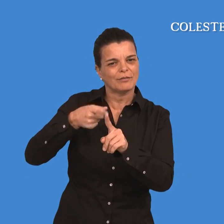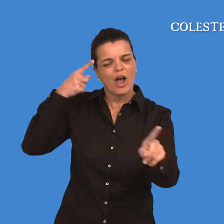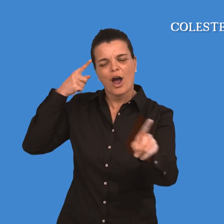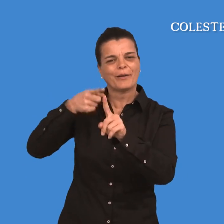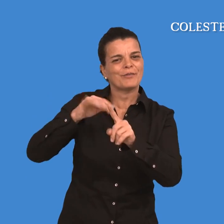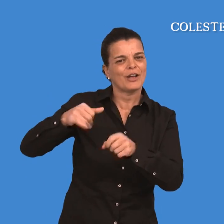objetivo